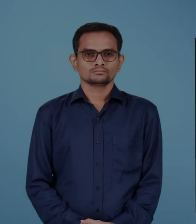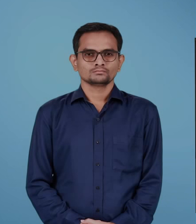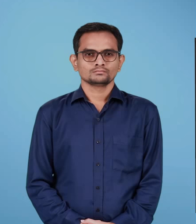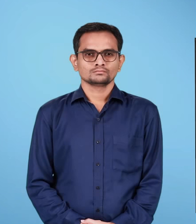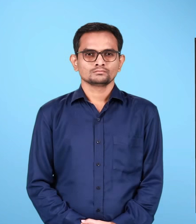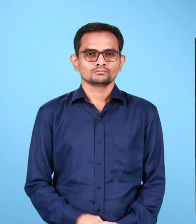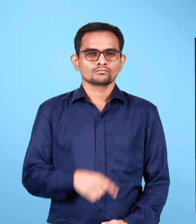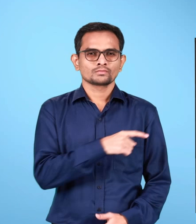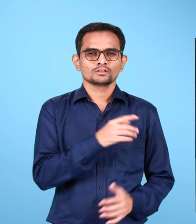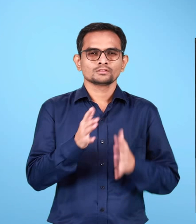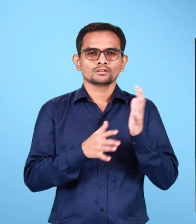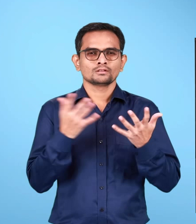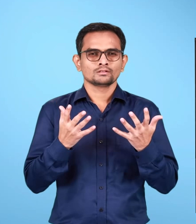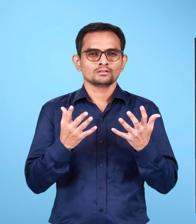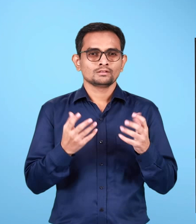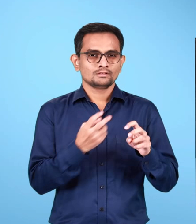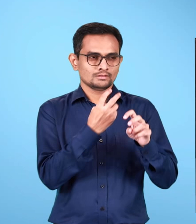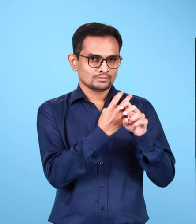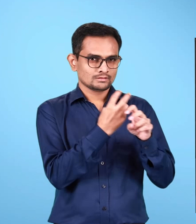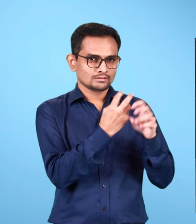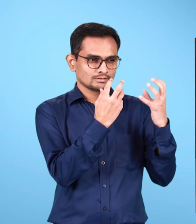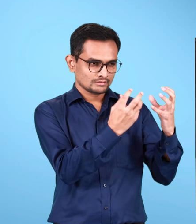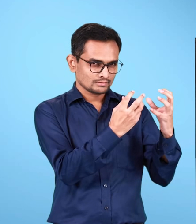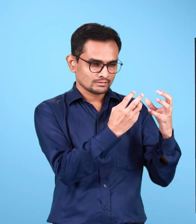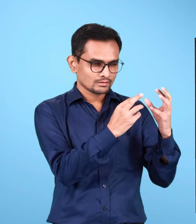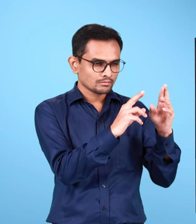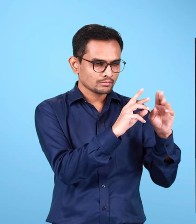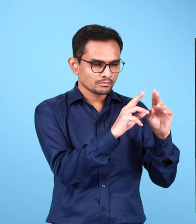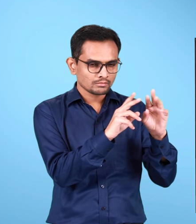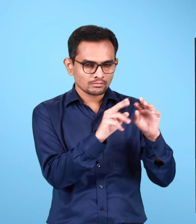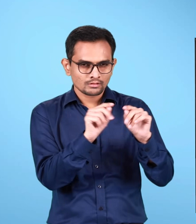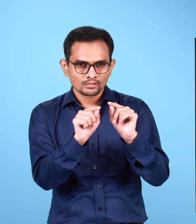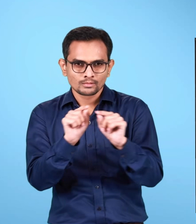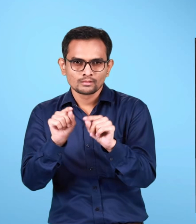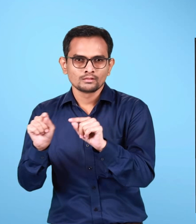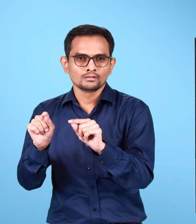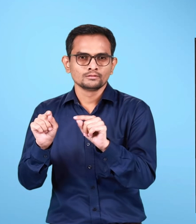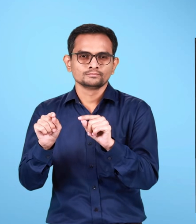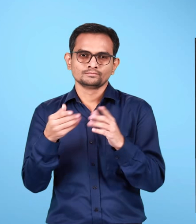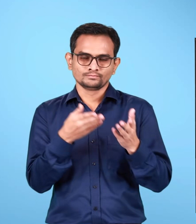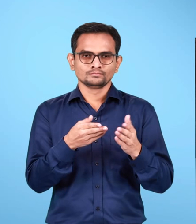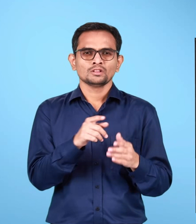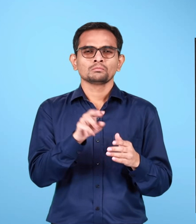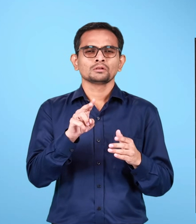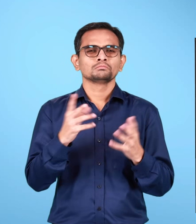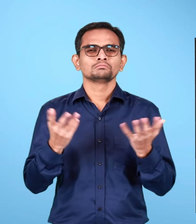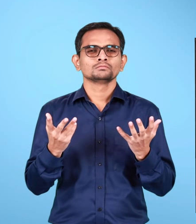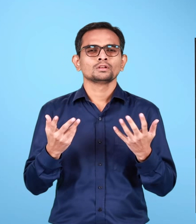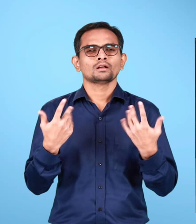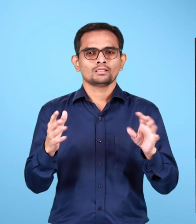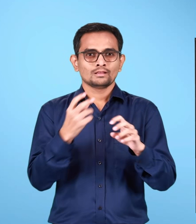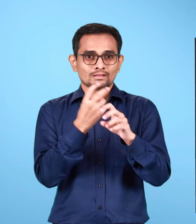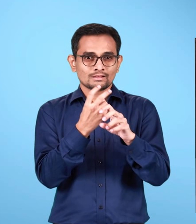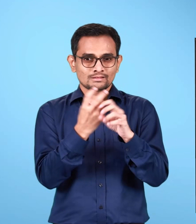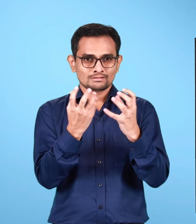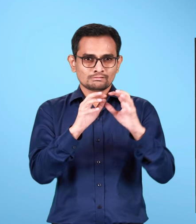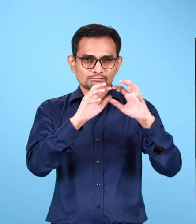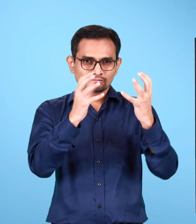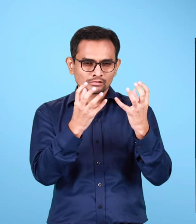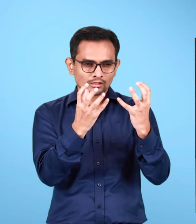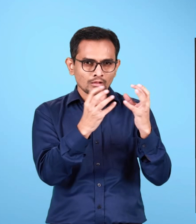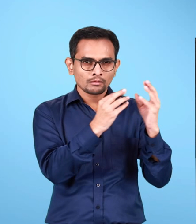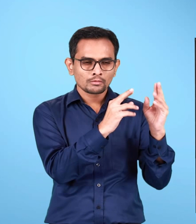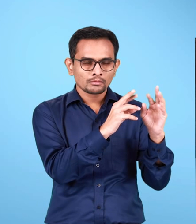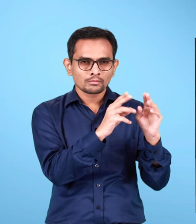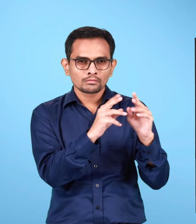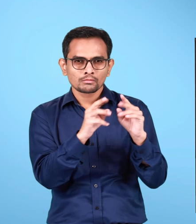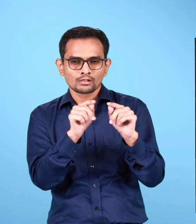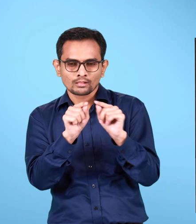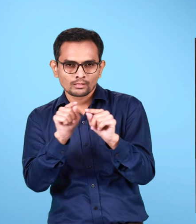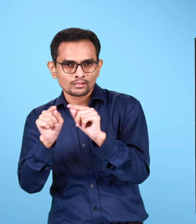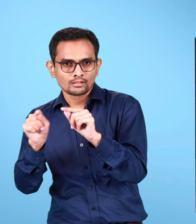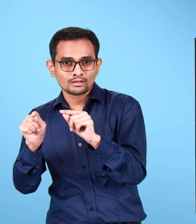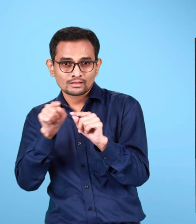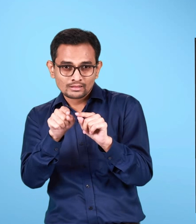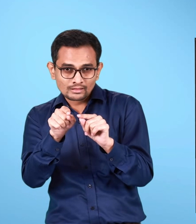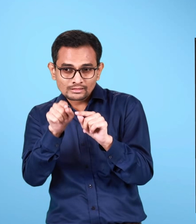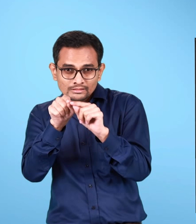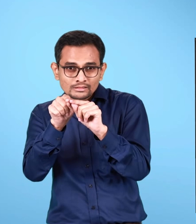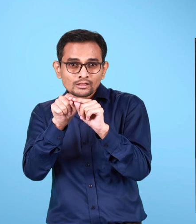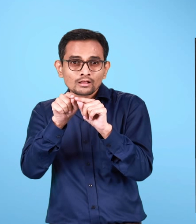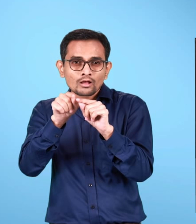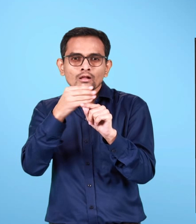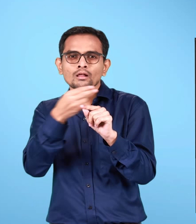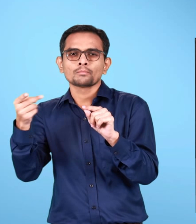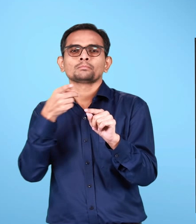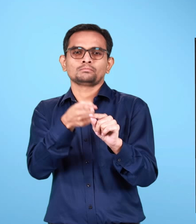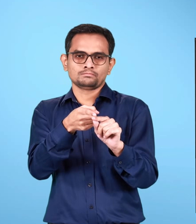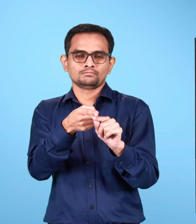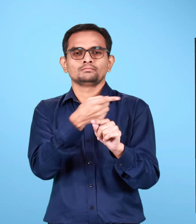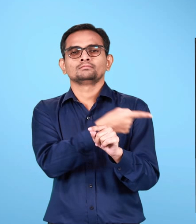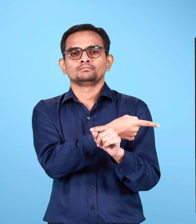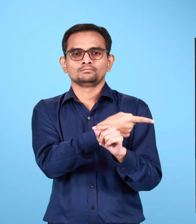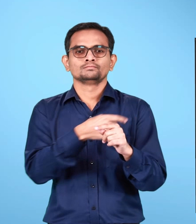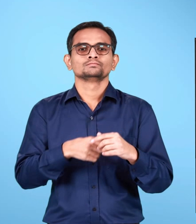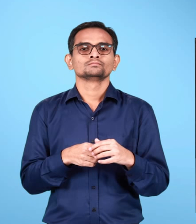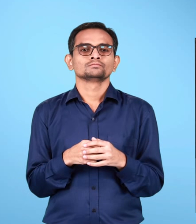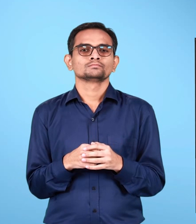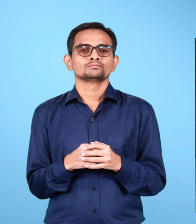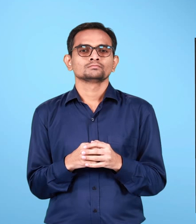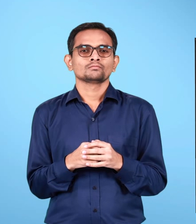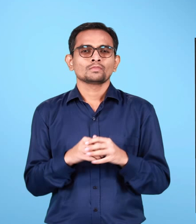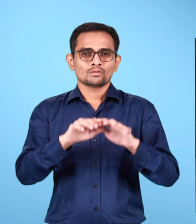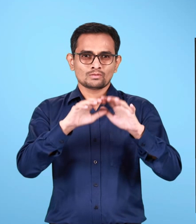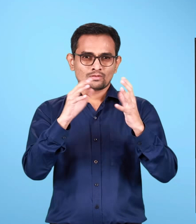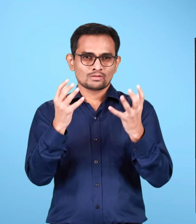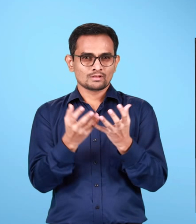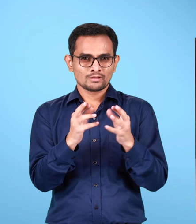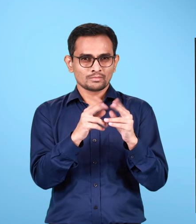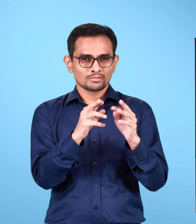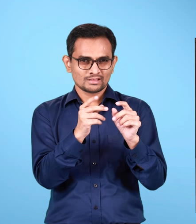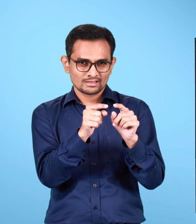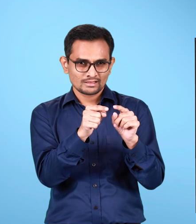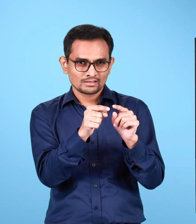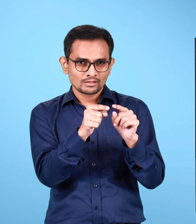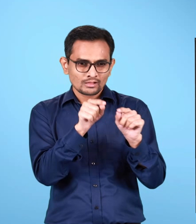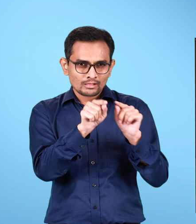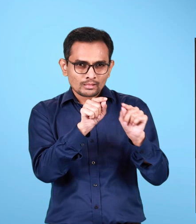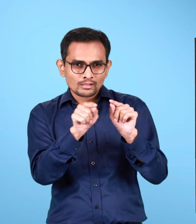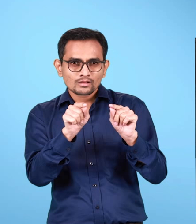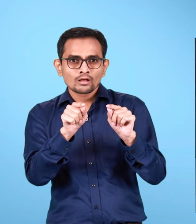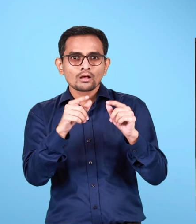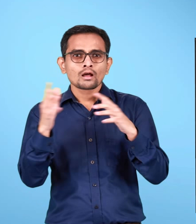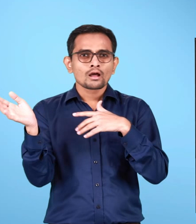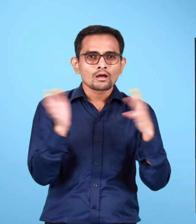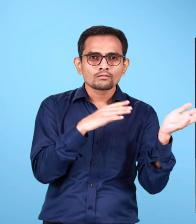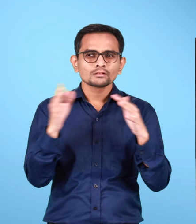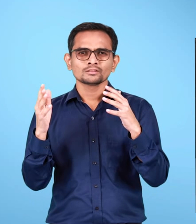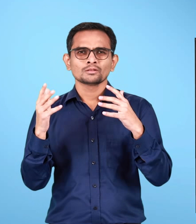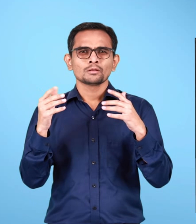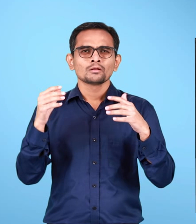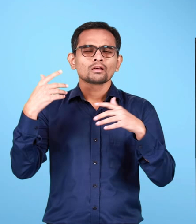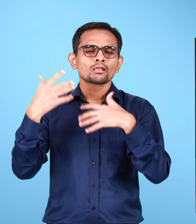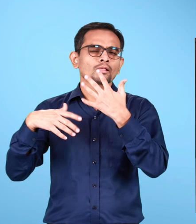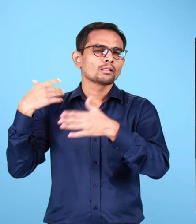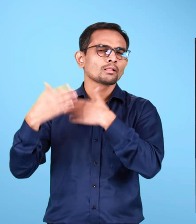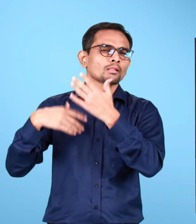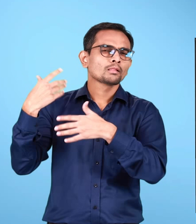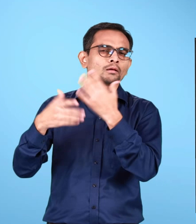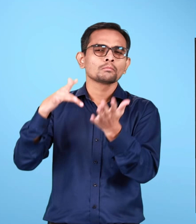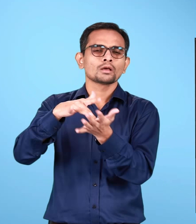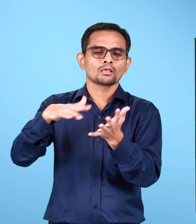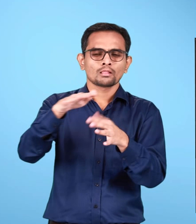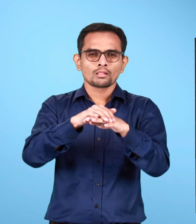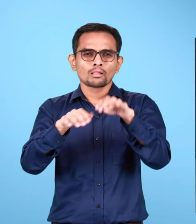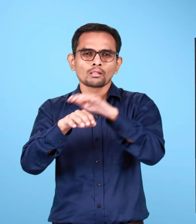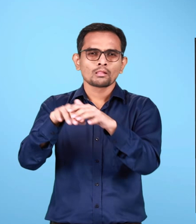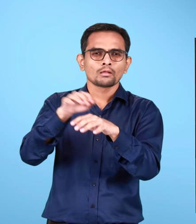Sediments The sign for sediments is as shown. Existing rocks roll down, crack, and hit each other and are broken down into small fragments. These smaller particles are called These sediments are transported